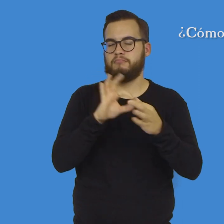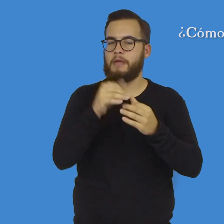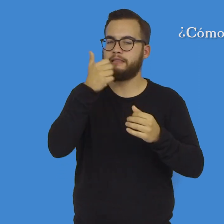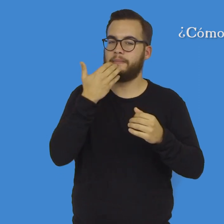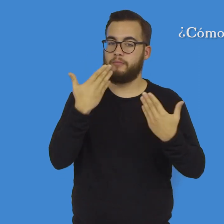más cantidad